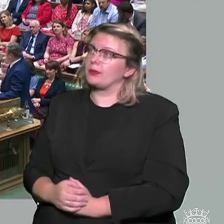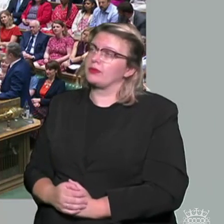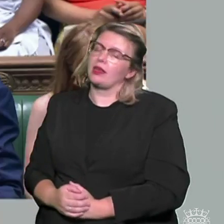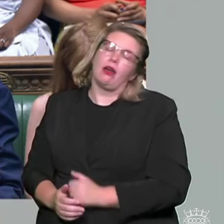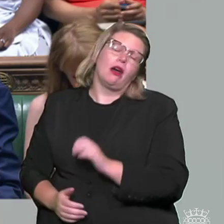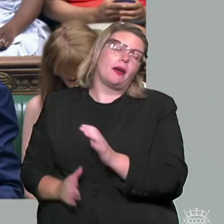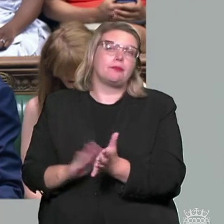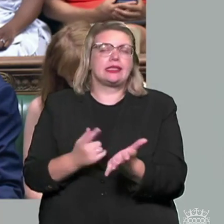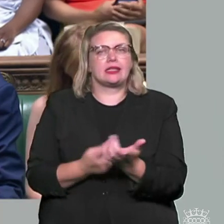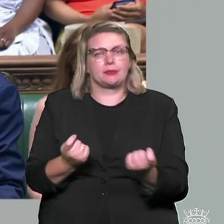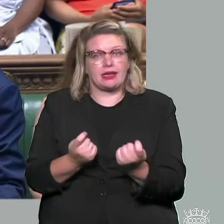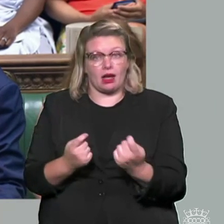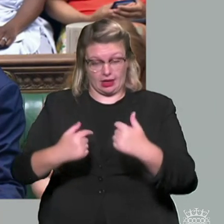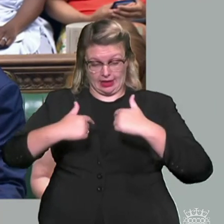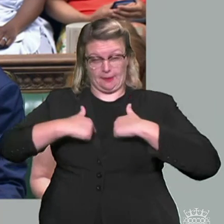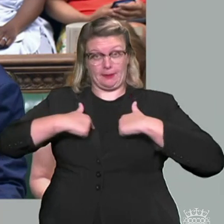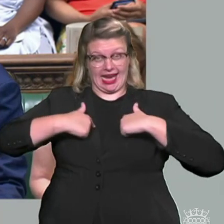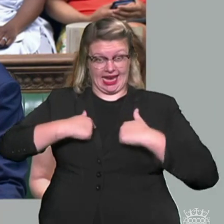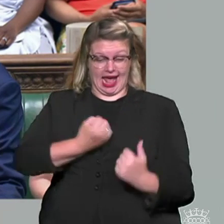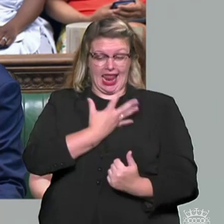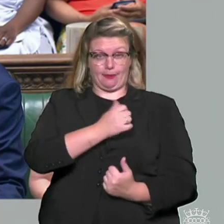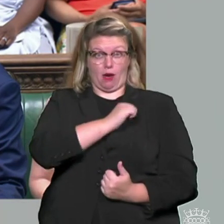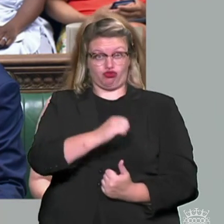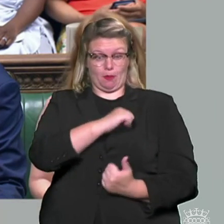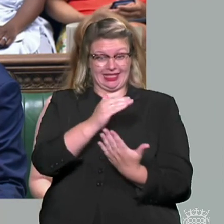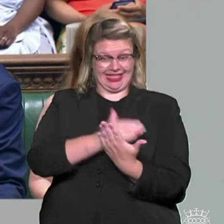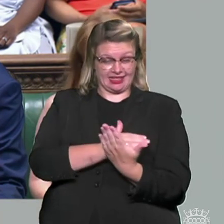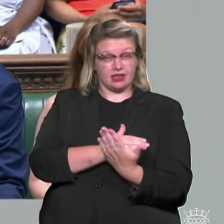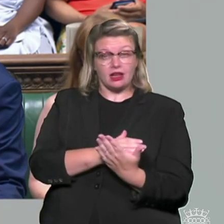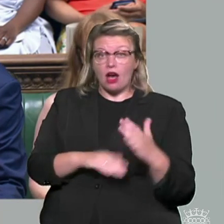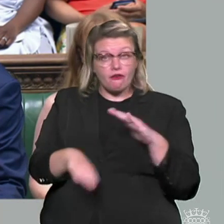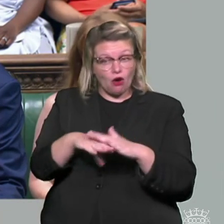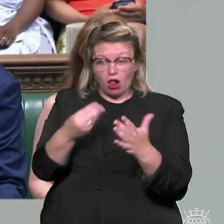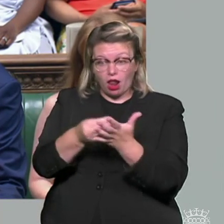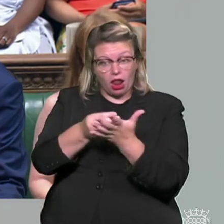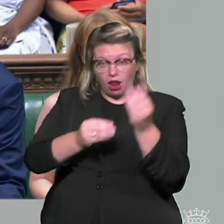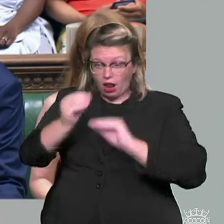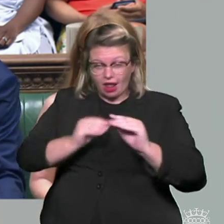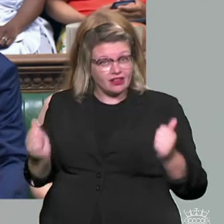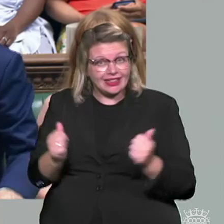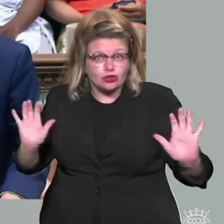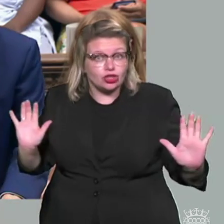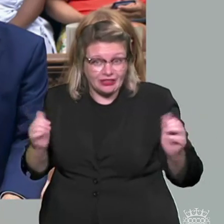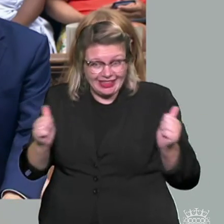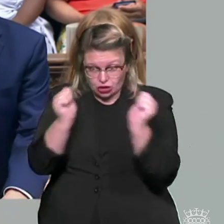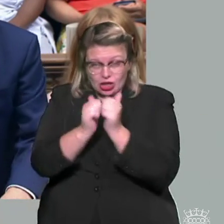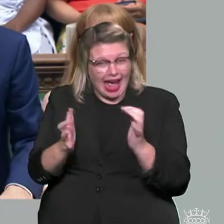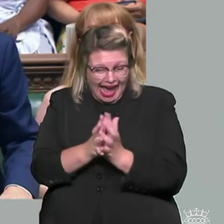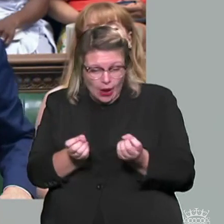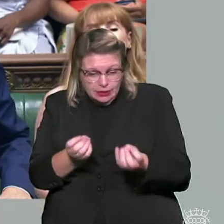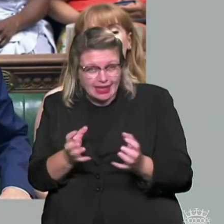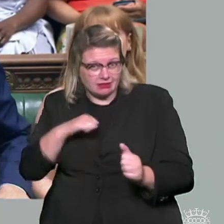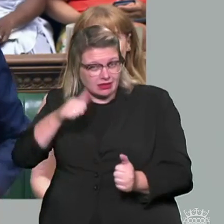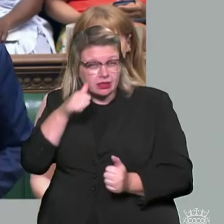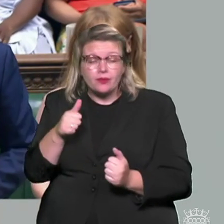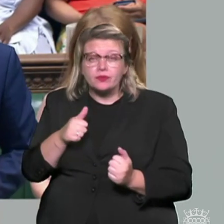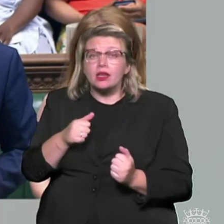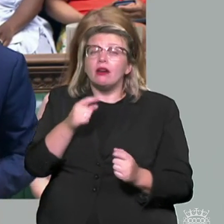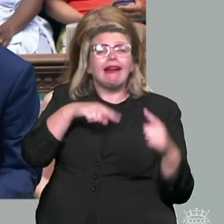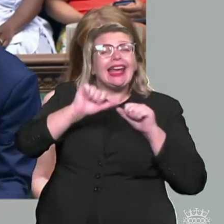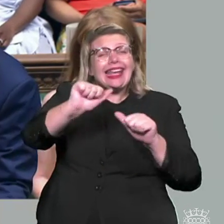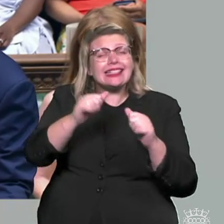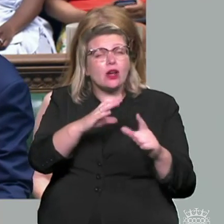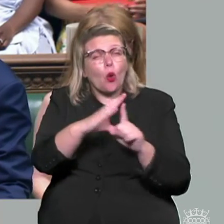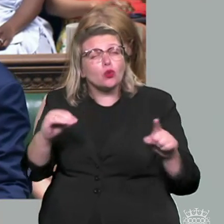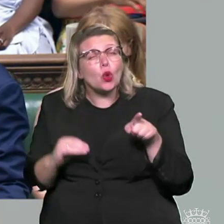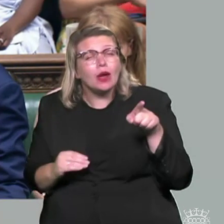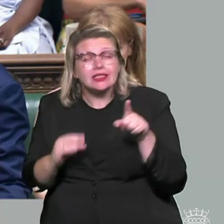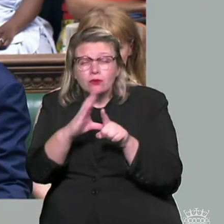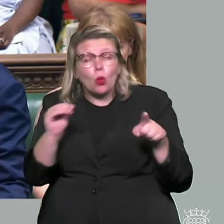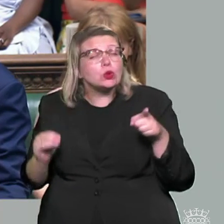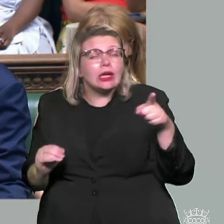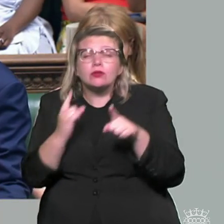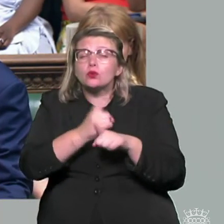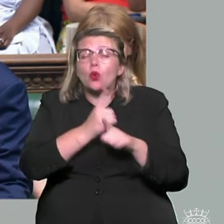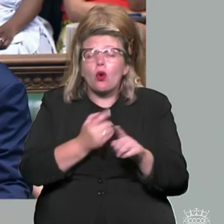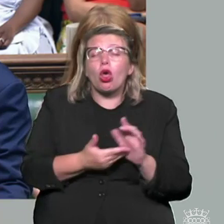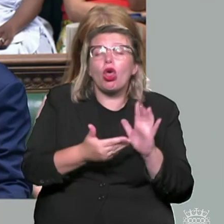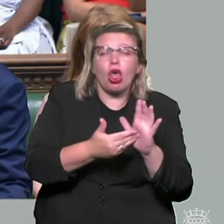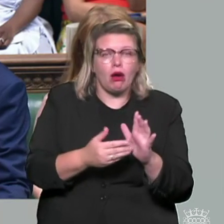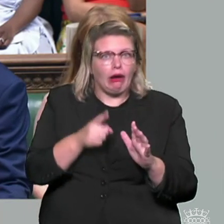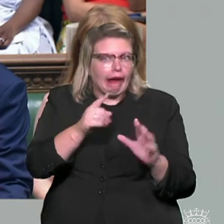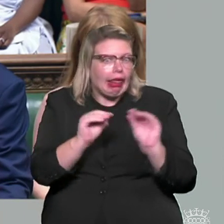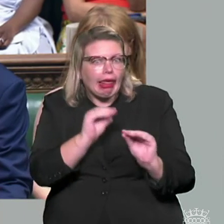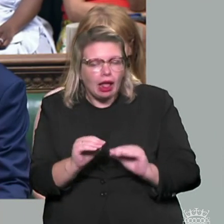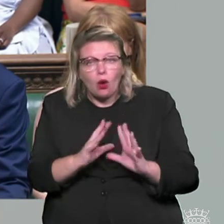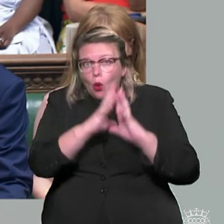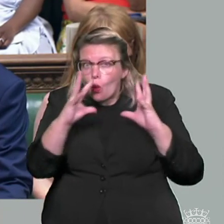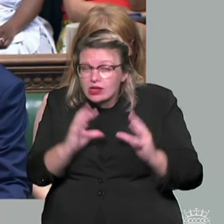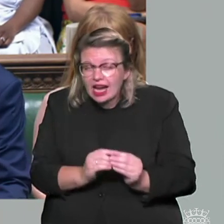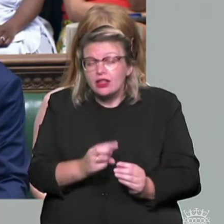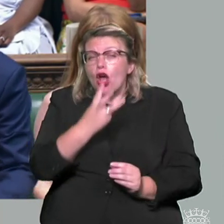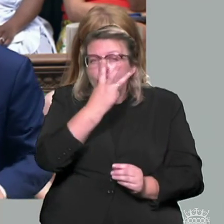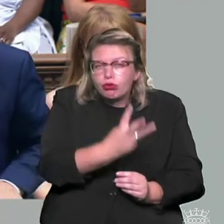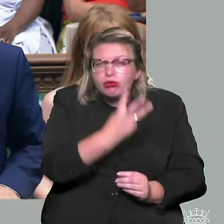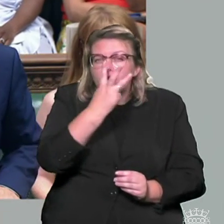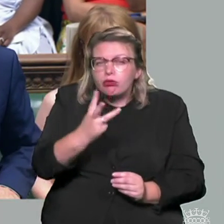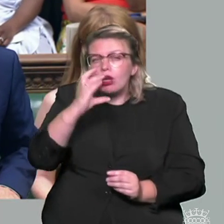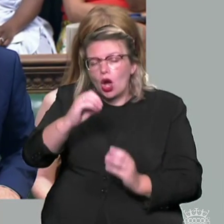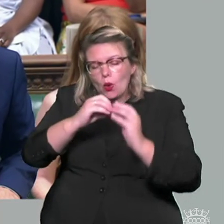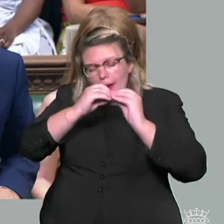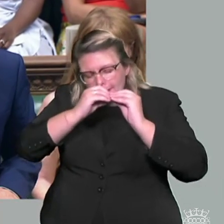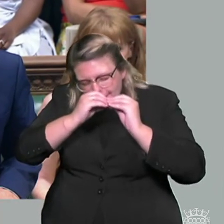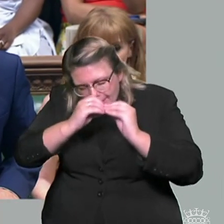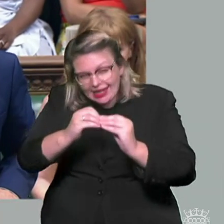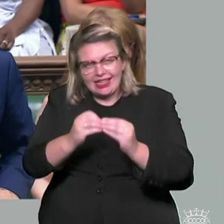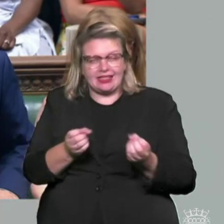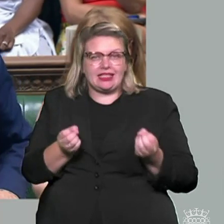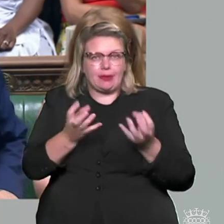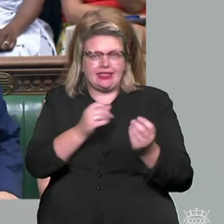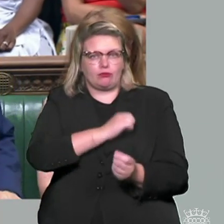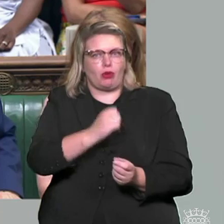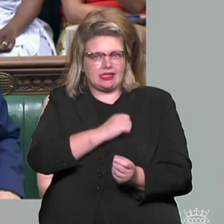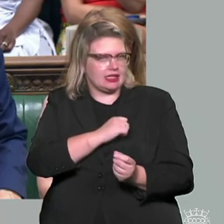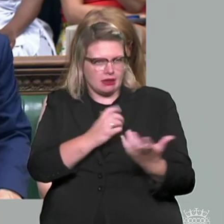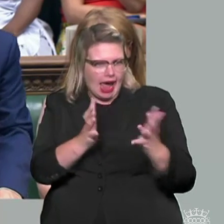Every Labour pledge made under my leadership is fully costed. Those vying to replace him have racked up £330 billion of unfunded spending commitments.